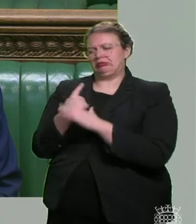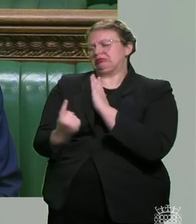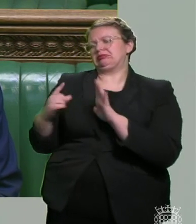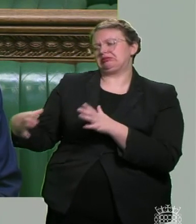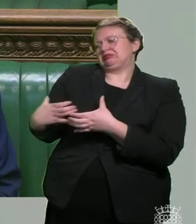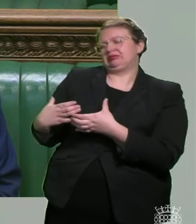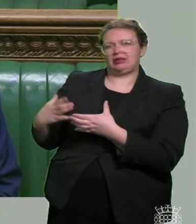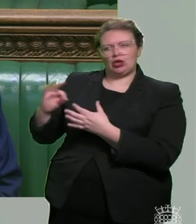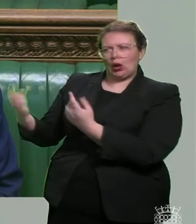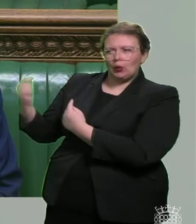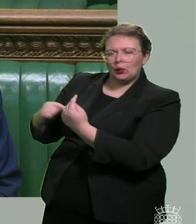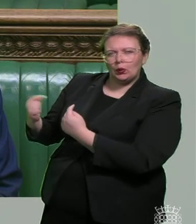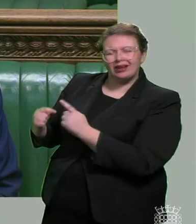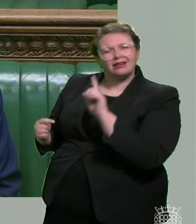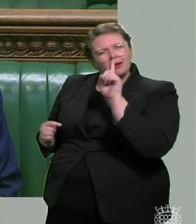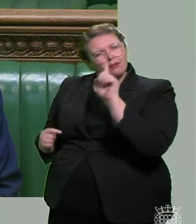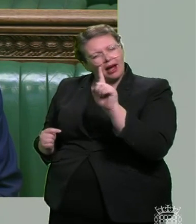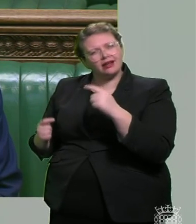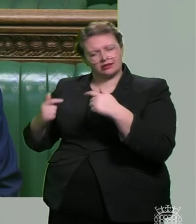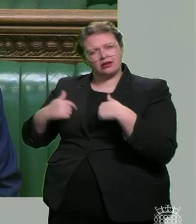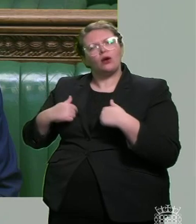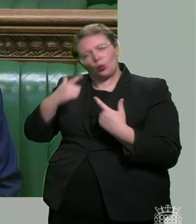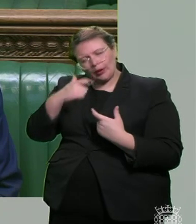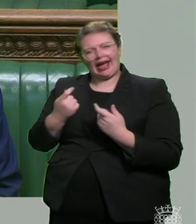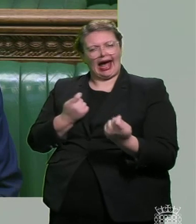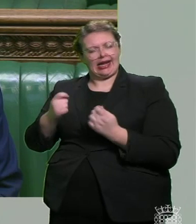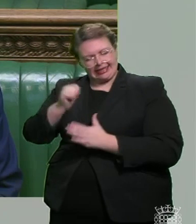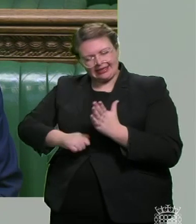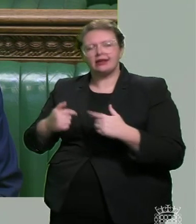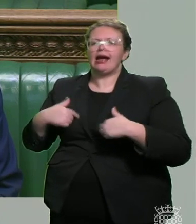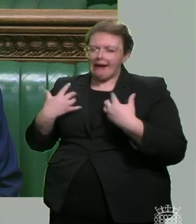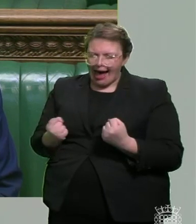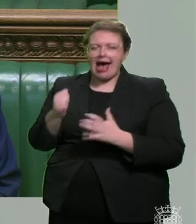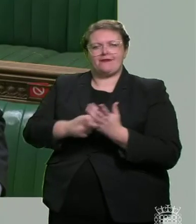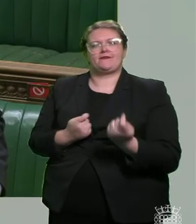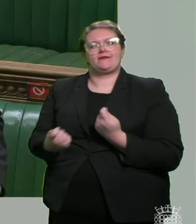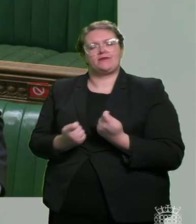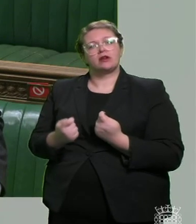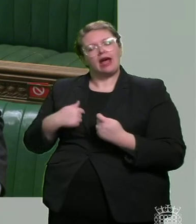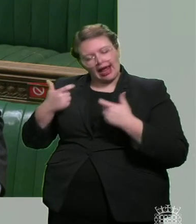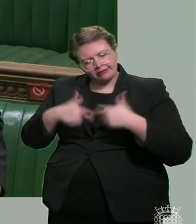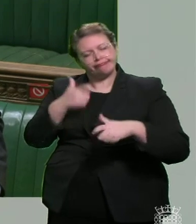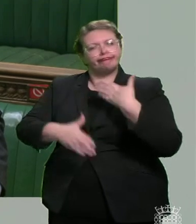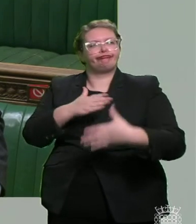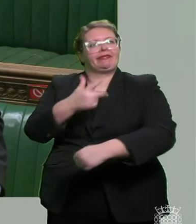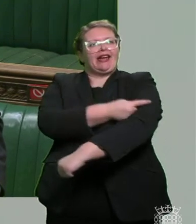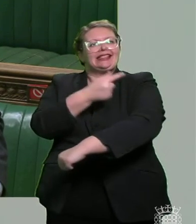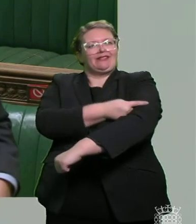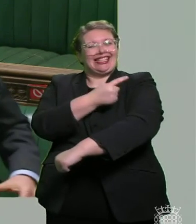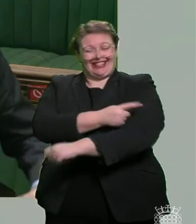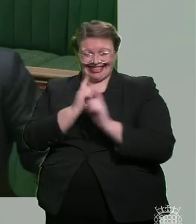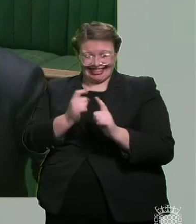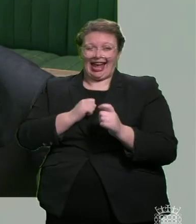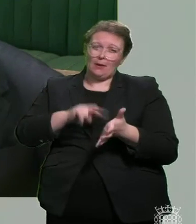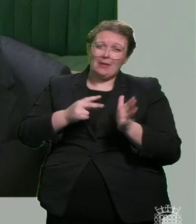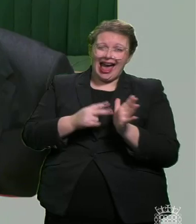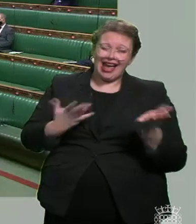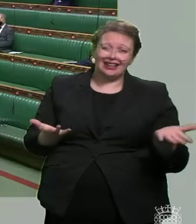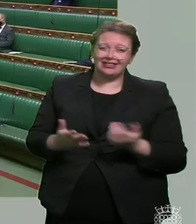What is practical is to have one of the toughest regimes in the world and to get on with vaccinating the people of this country, which is what we are doing.